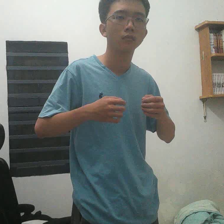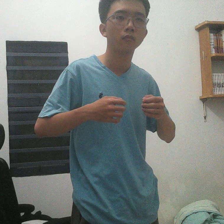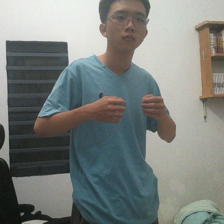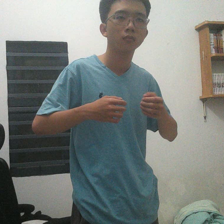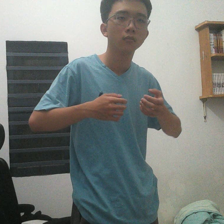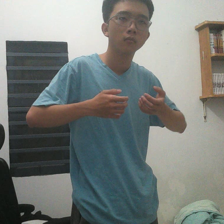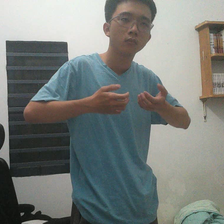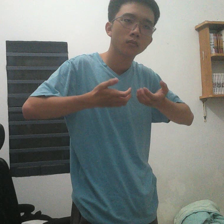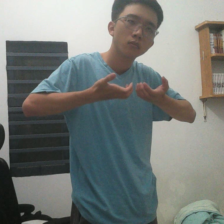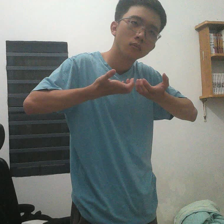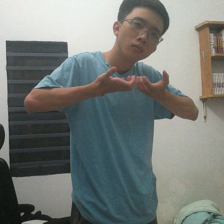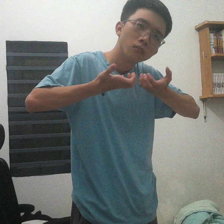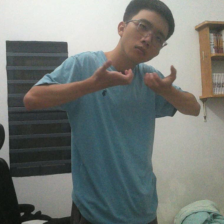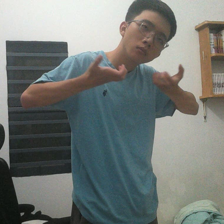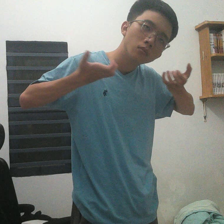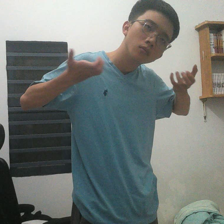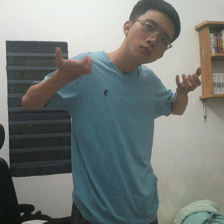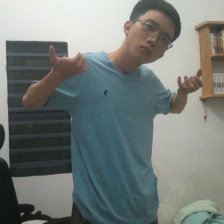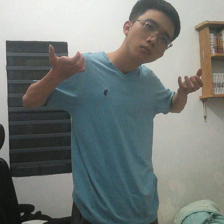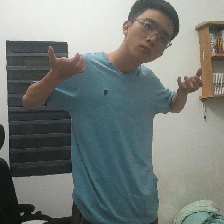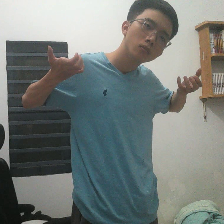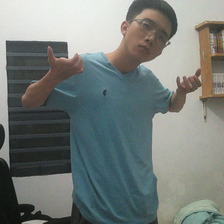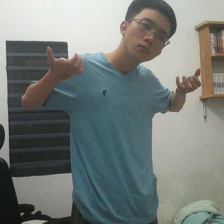chia cat